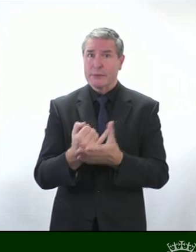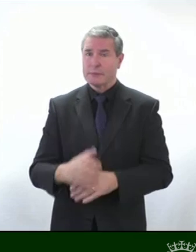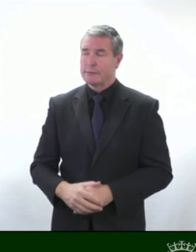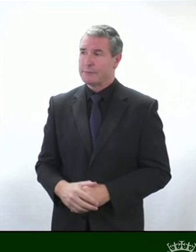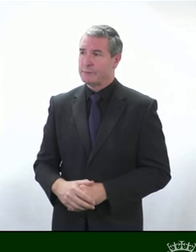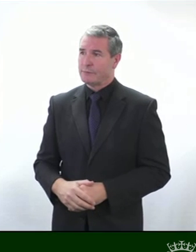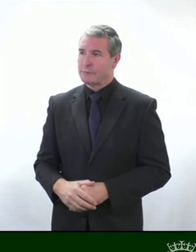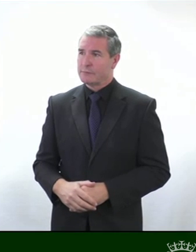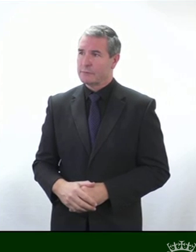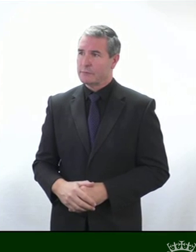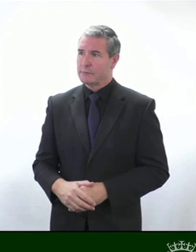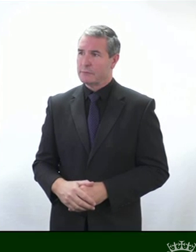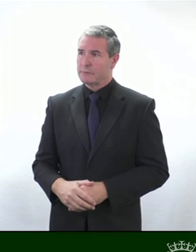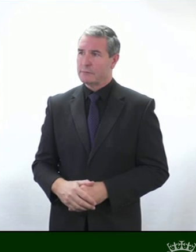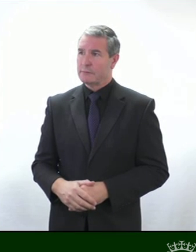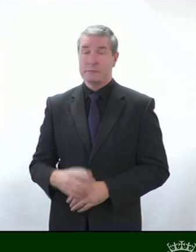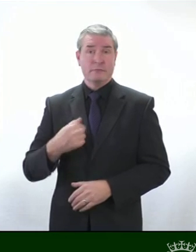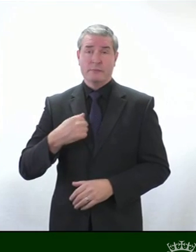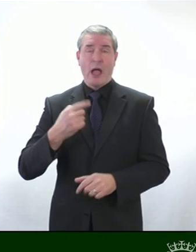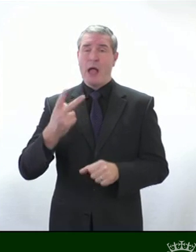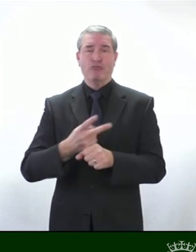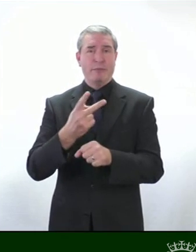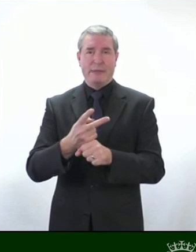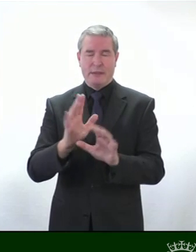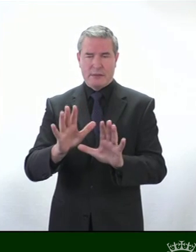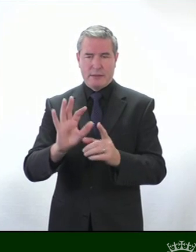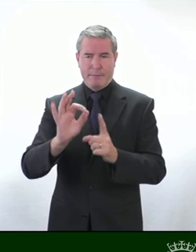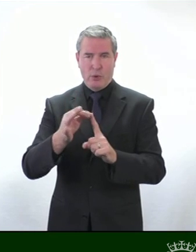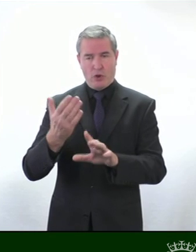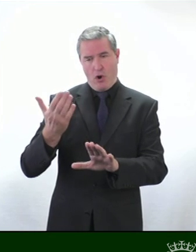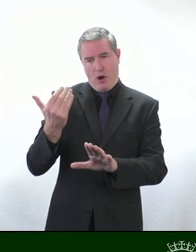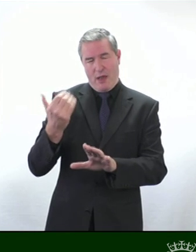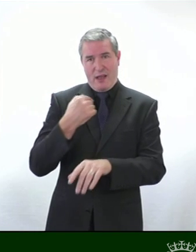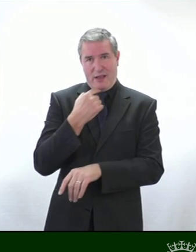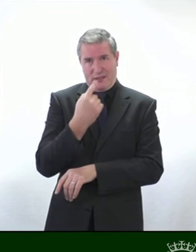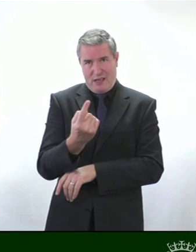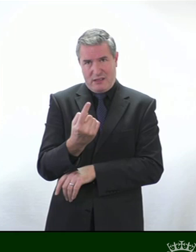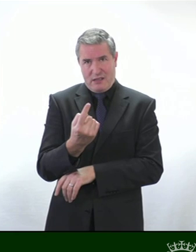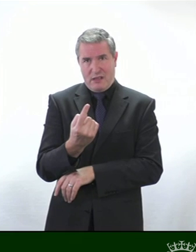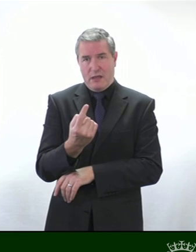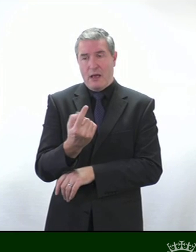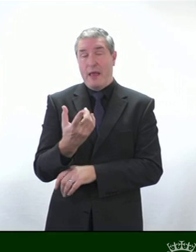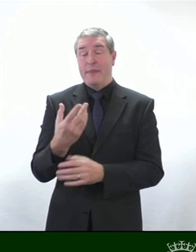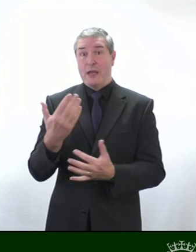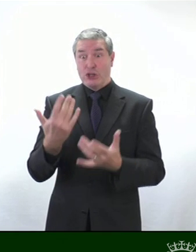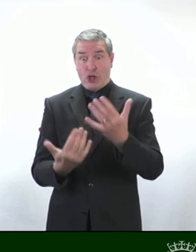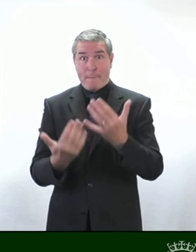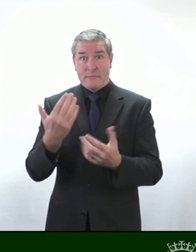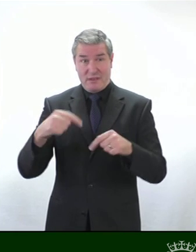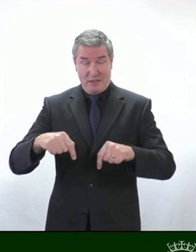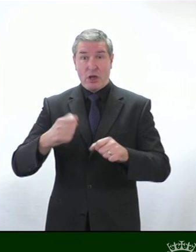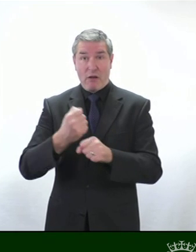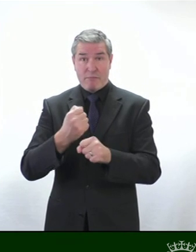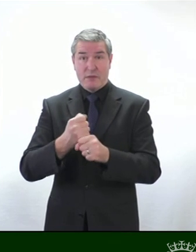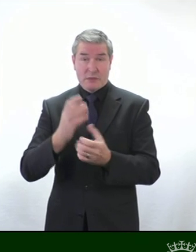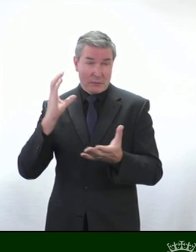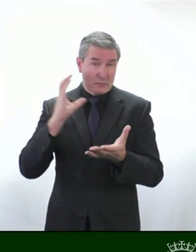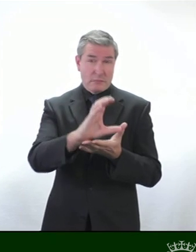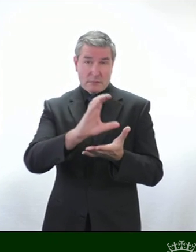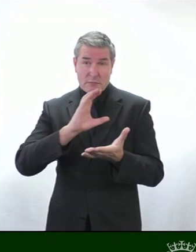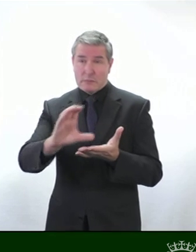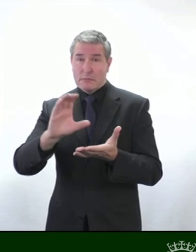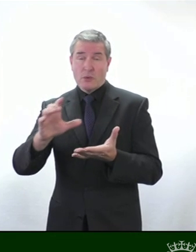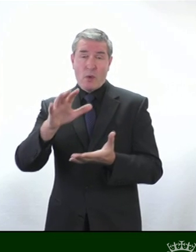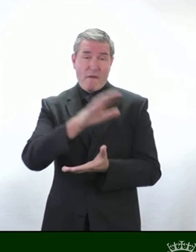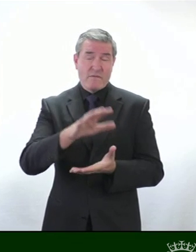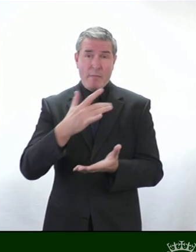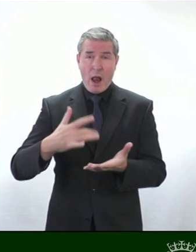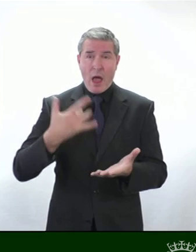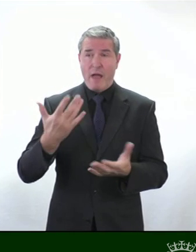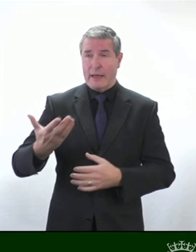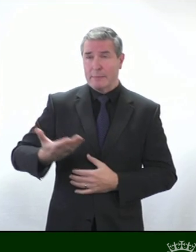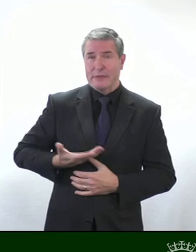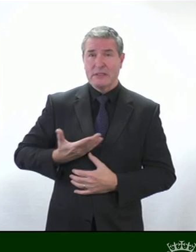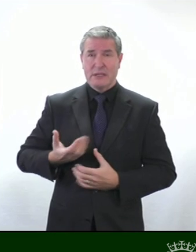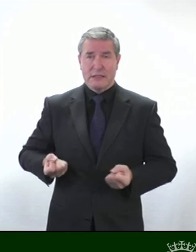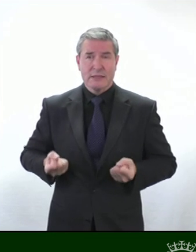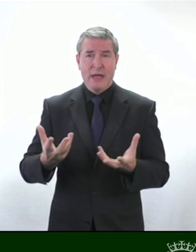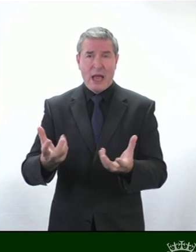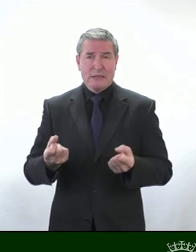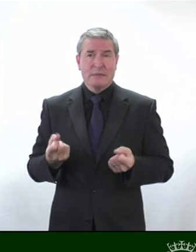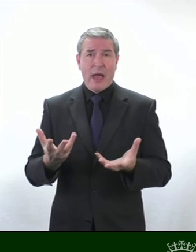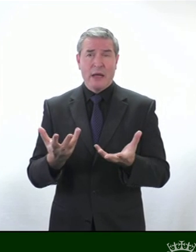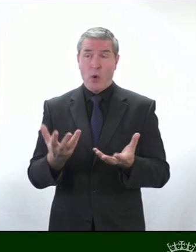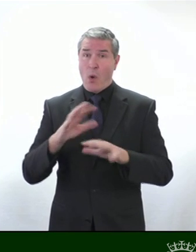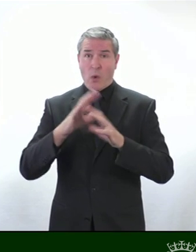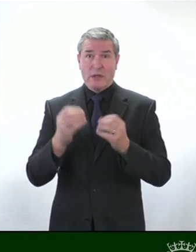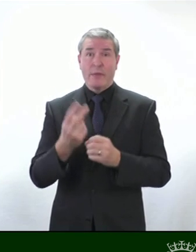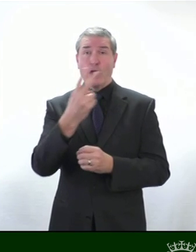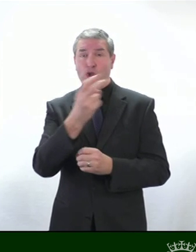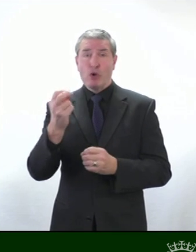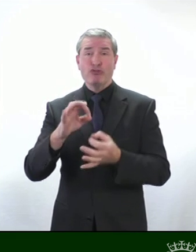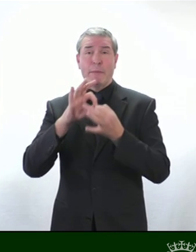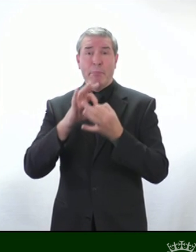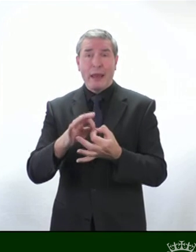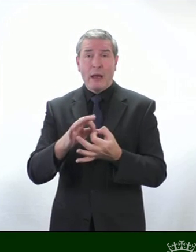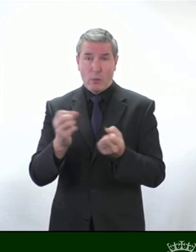I just repeat the point I made earlier about the huge sums the Government have invested in looking after families’ lives and livelihoods across the whole of the UK—this is well north of £200 billion now.